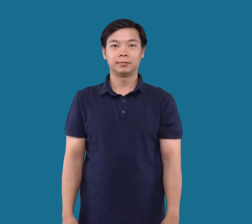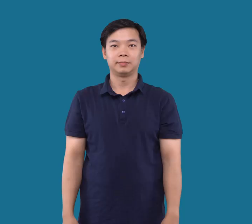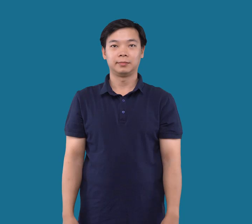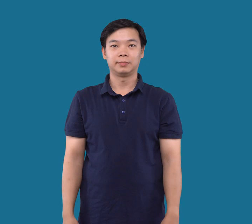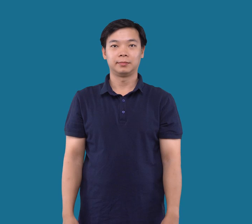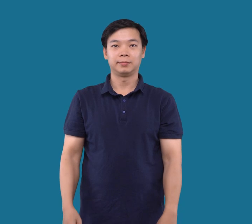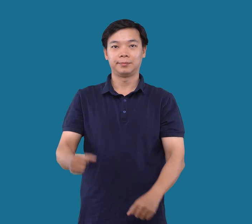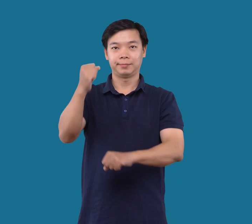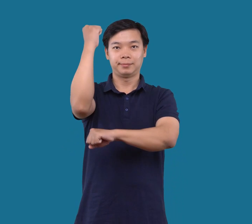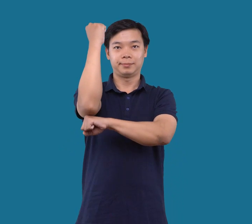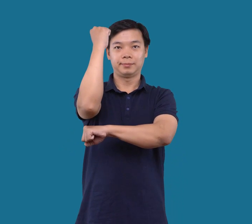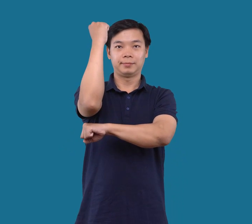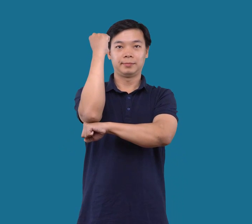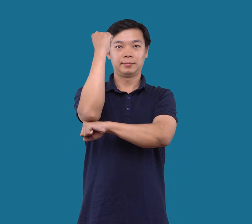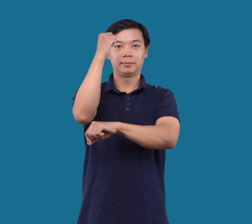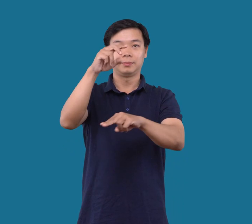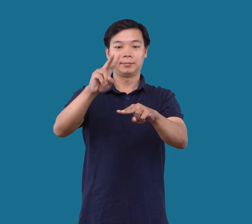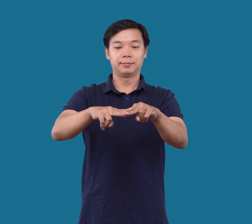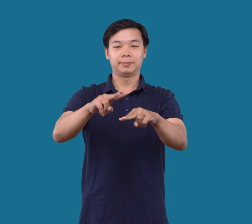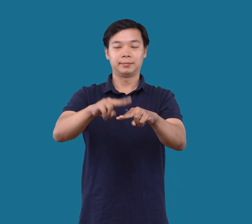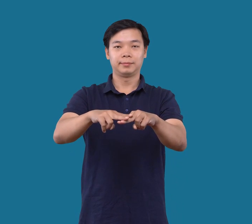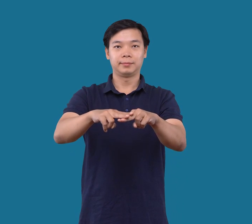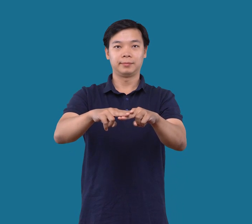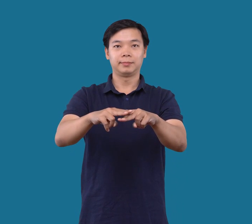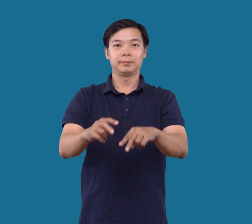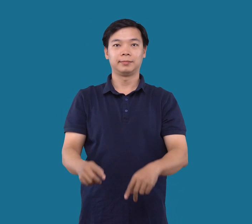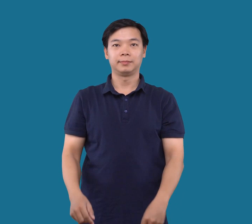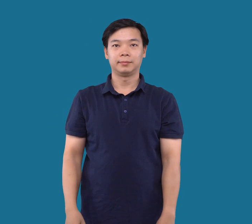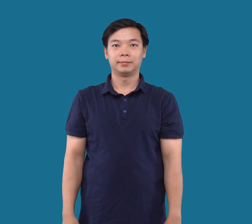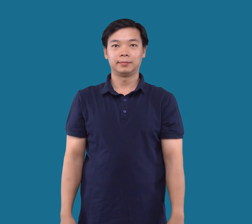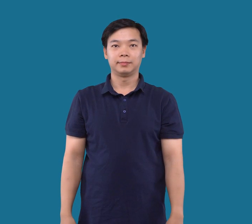cây sả